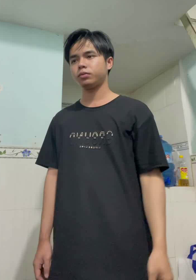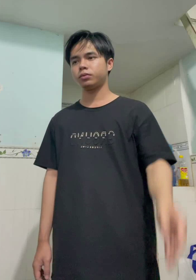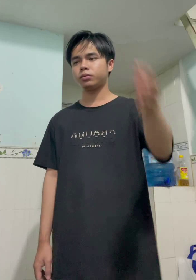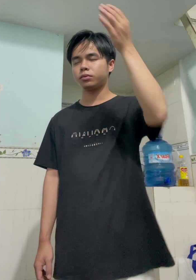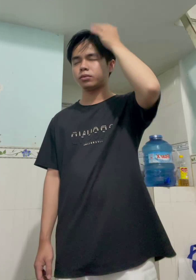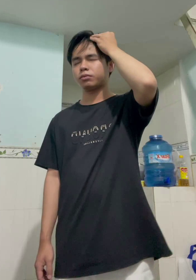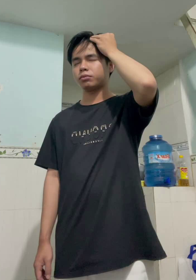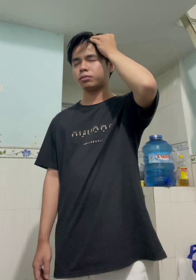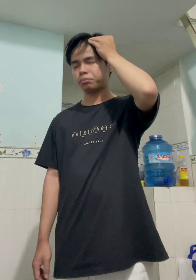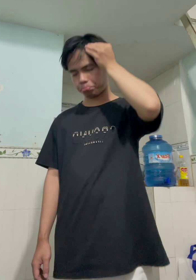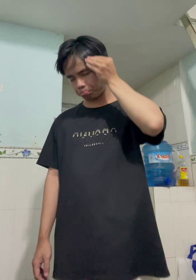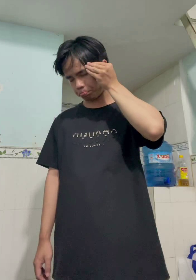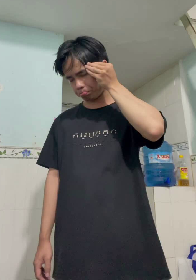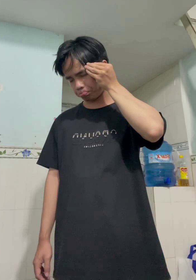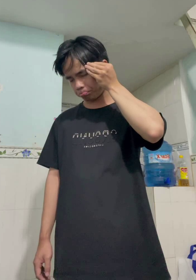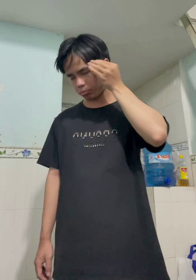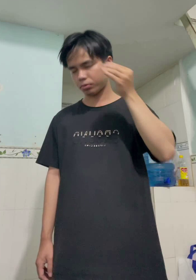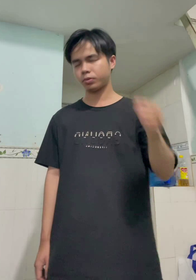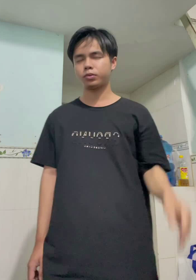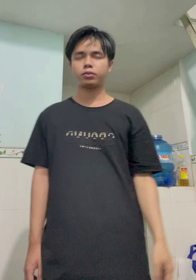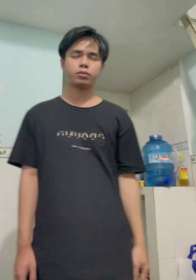benh